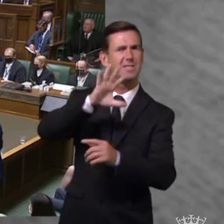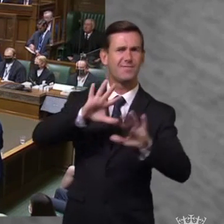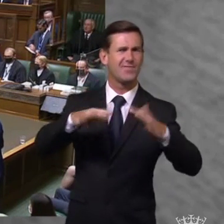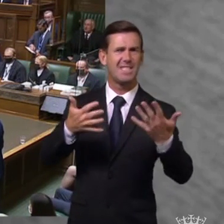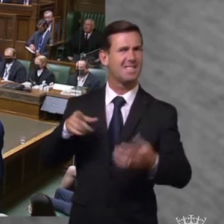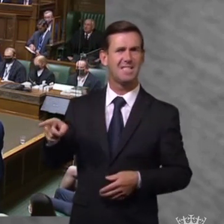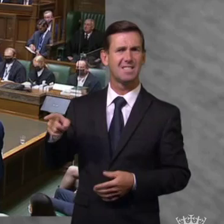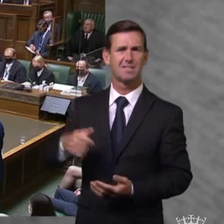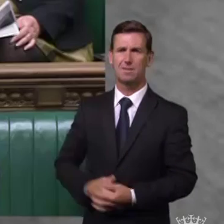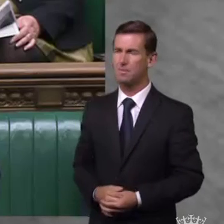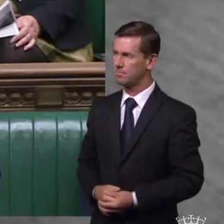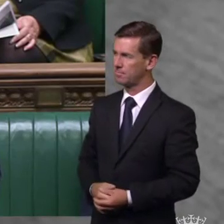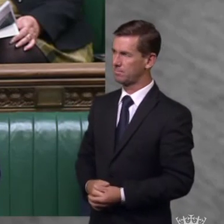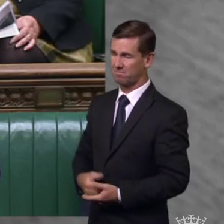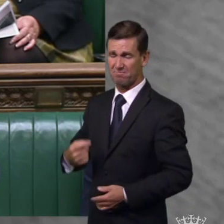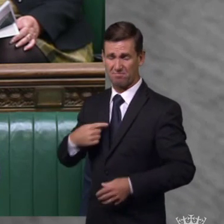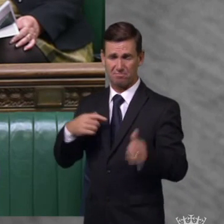I agree with the honourable Member and thank him for that intervention.